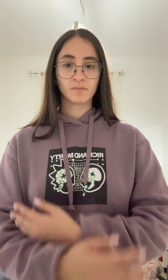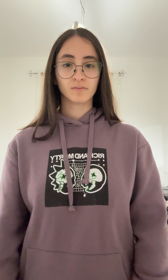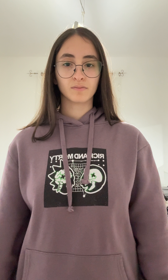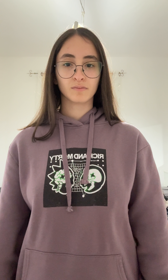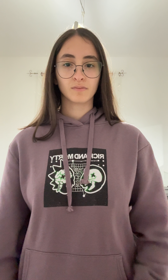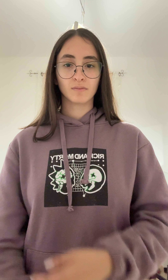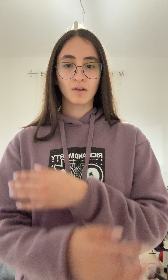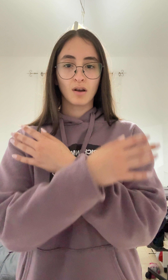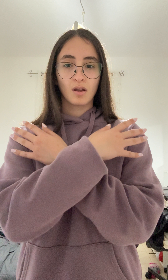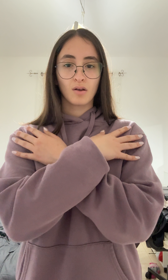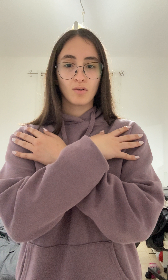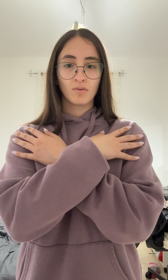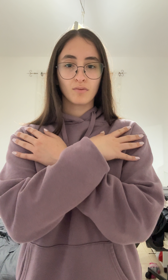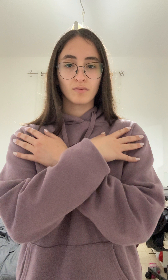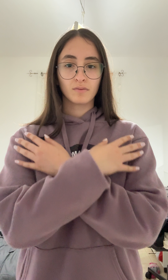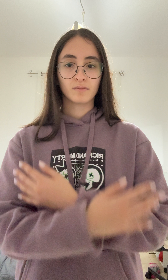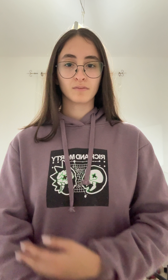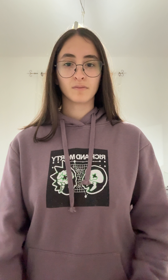לאהוב